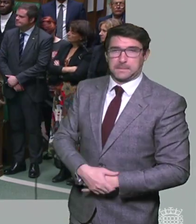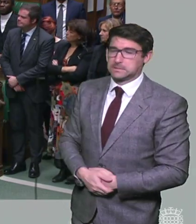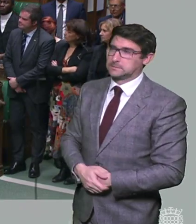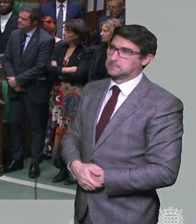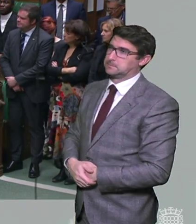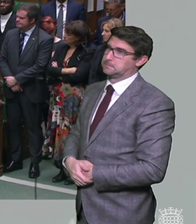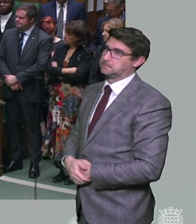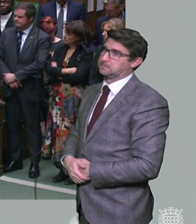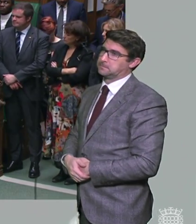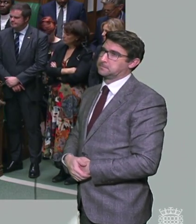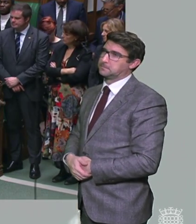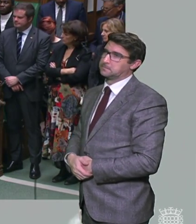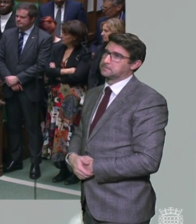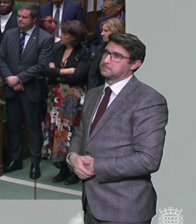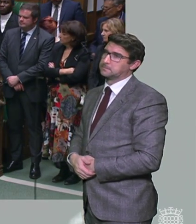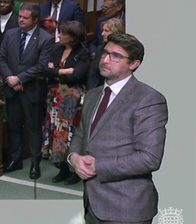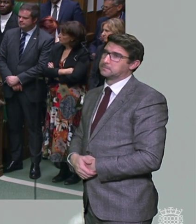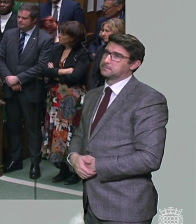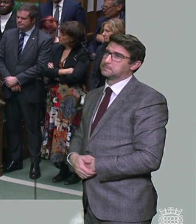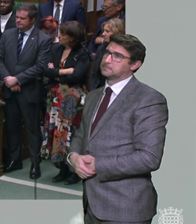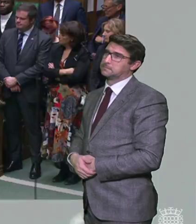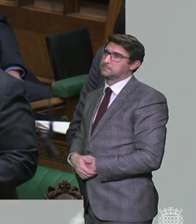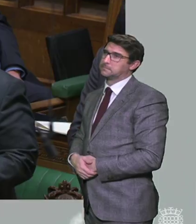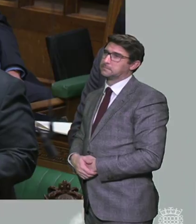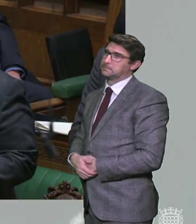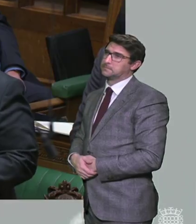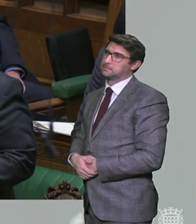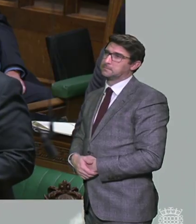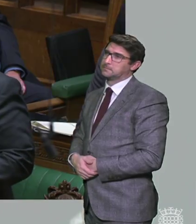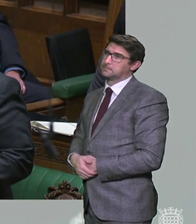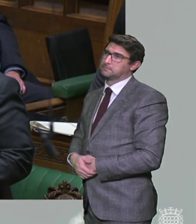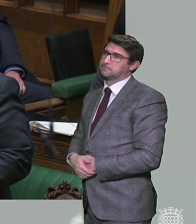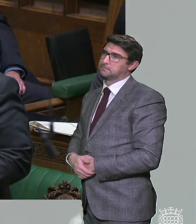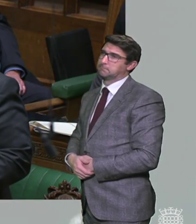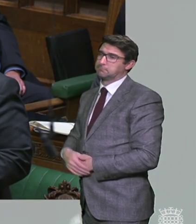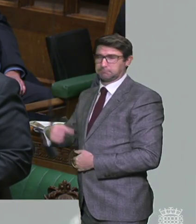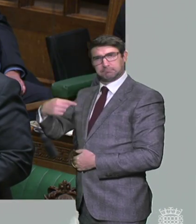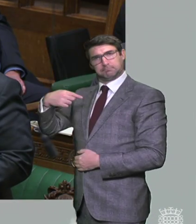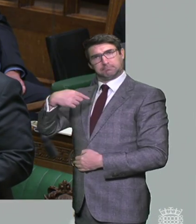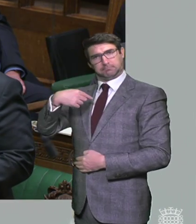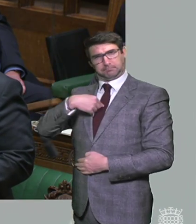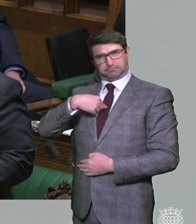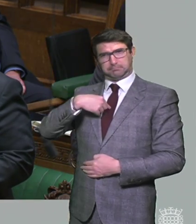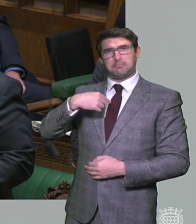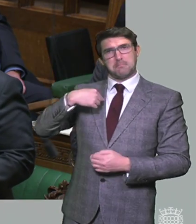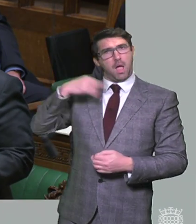This Friday, Christine Grahame MSP and I are hosting a community drop-in event on the cost of living crisis in Gorebridge.